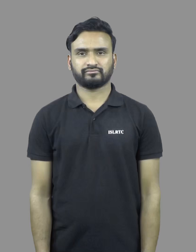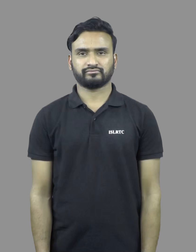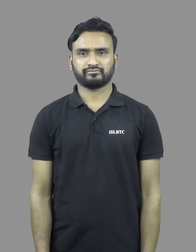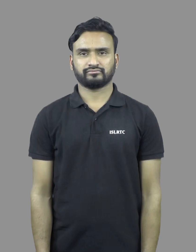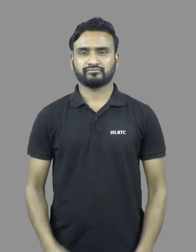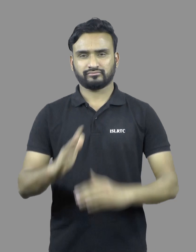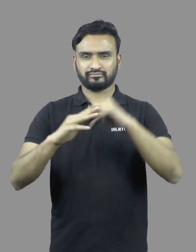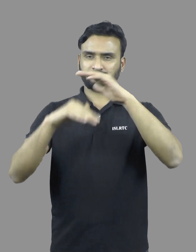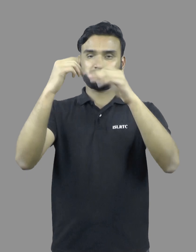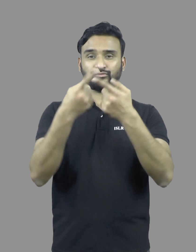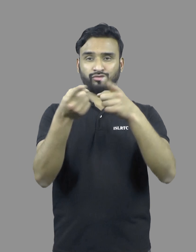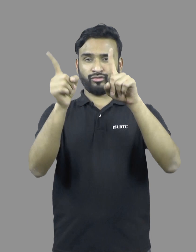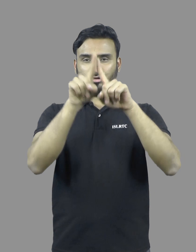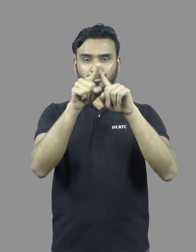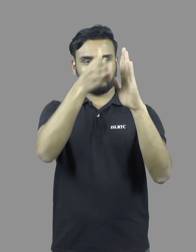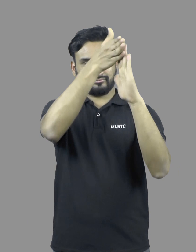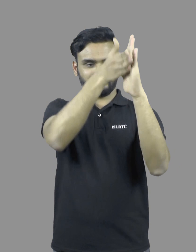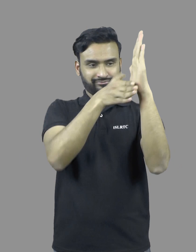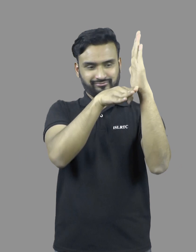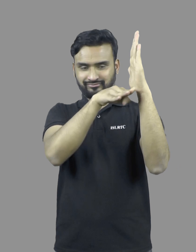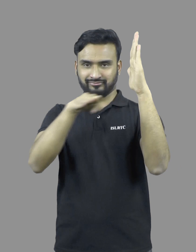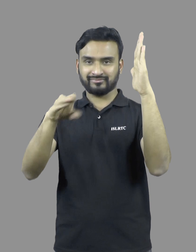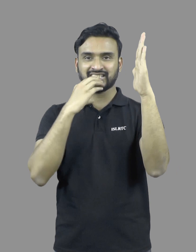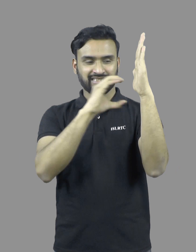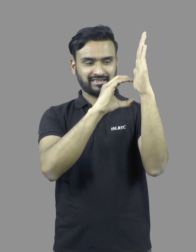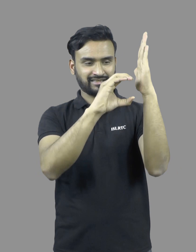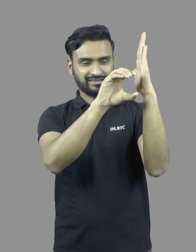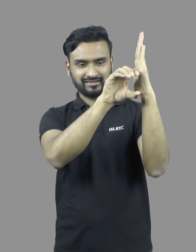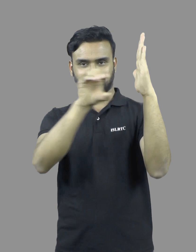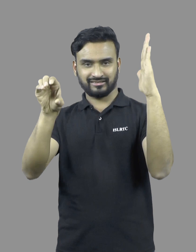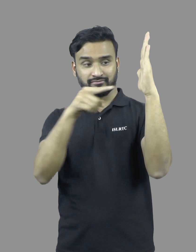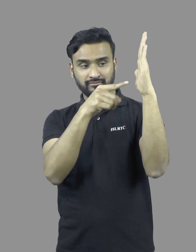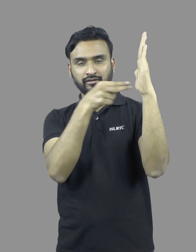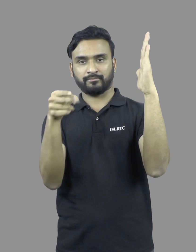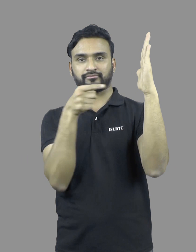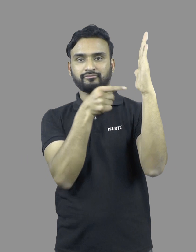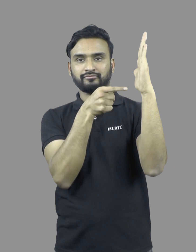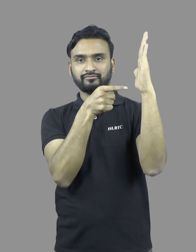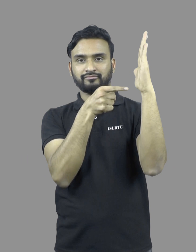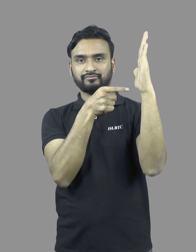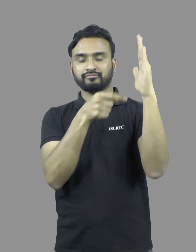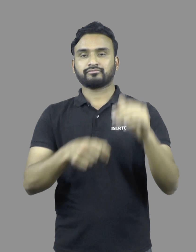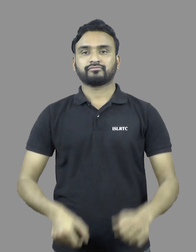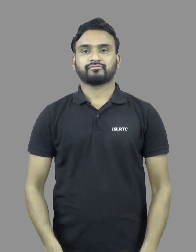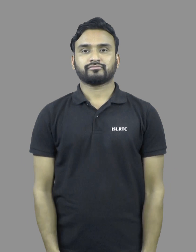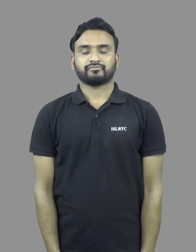Base Board